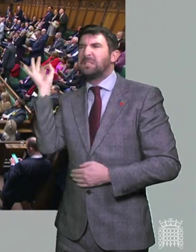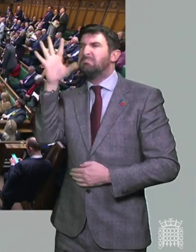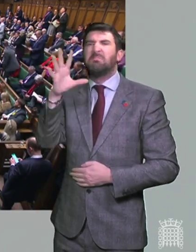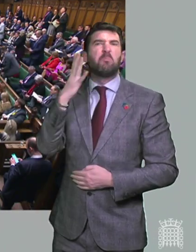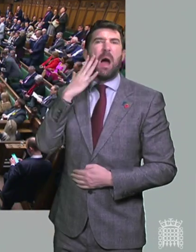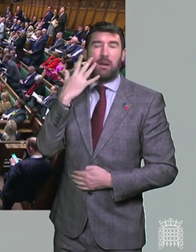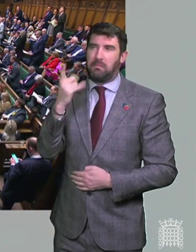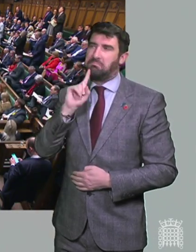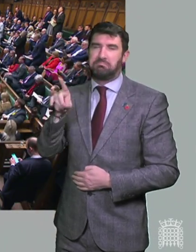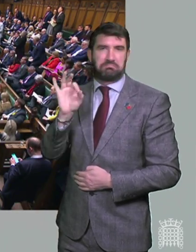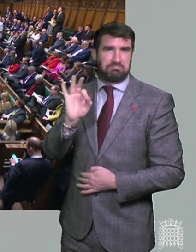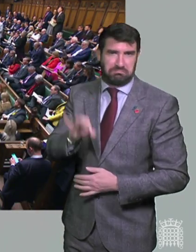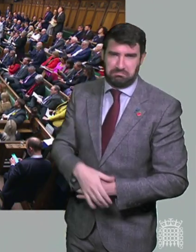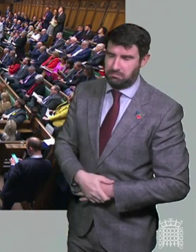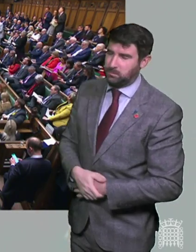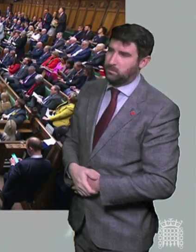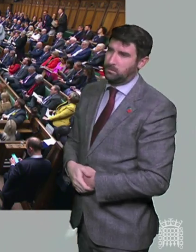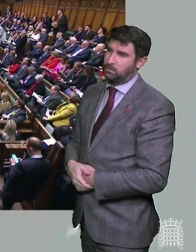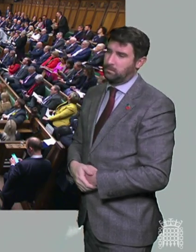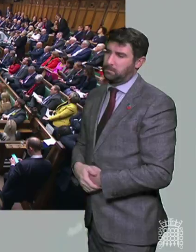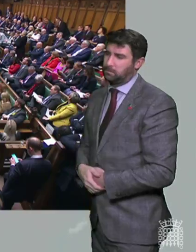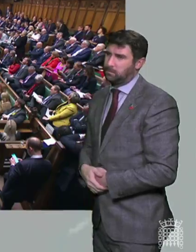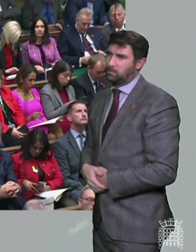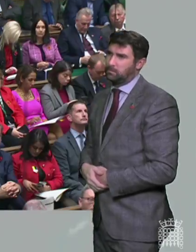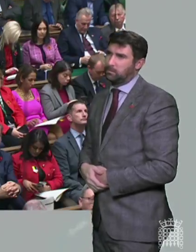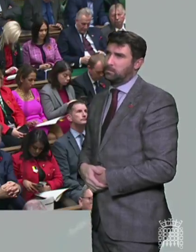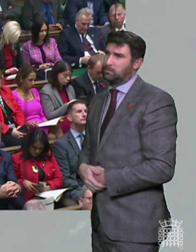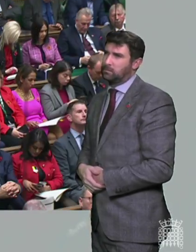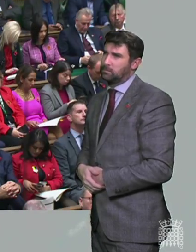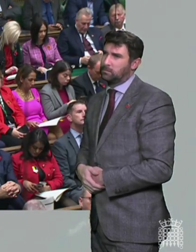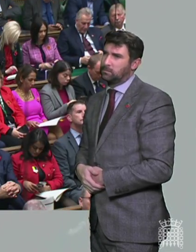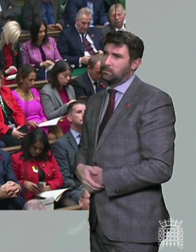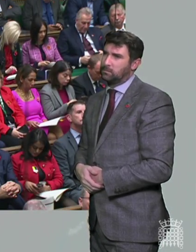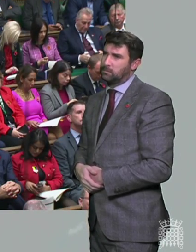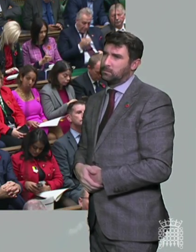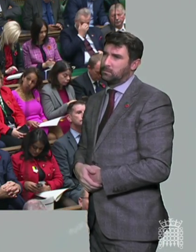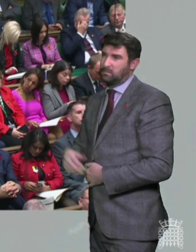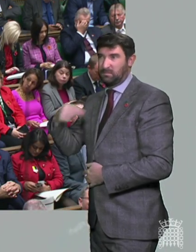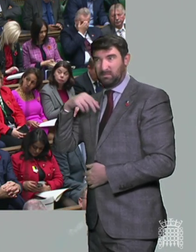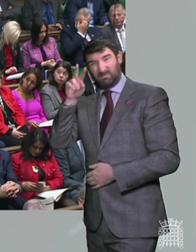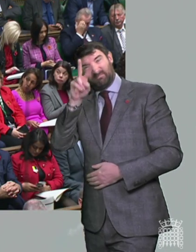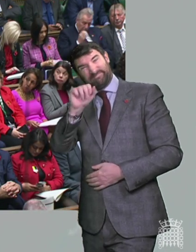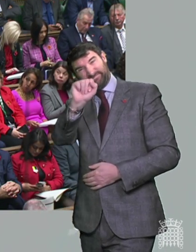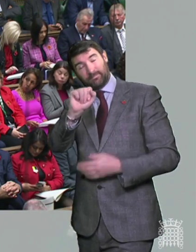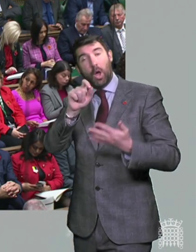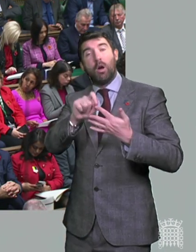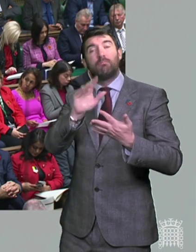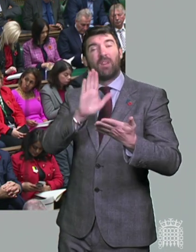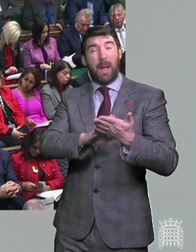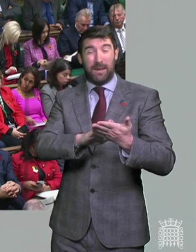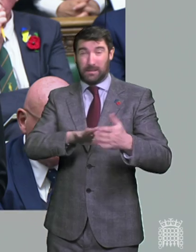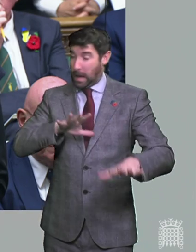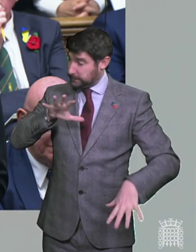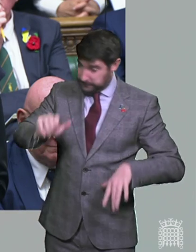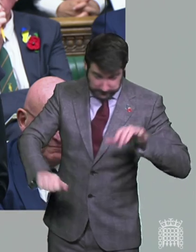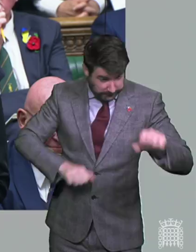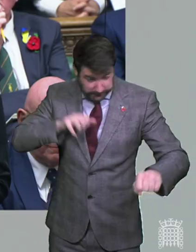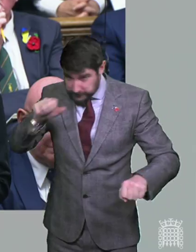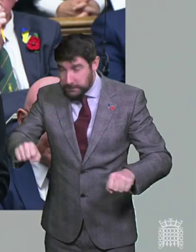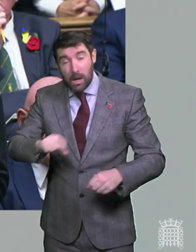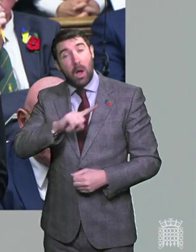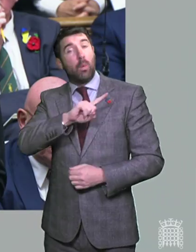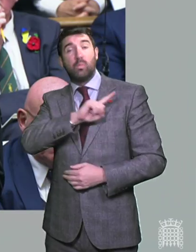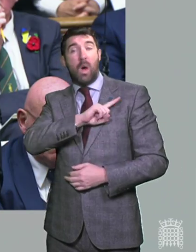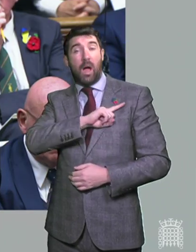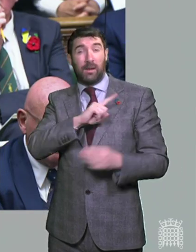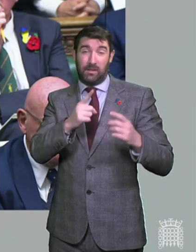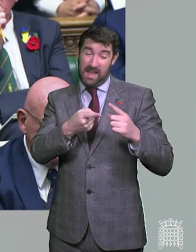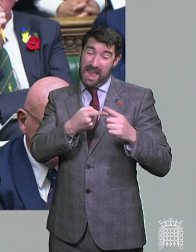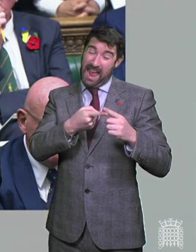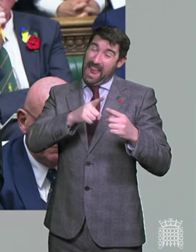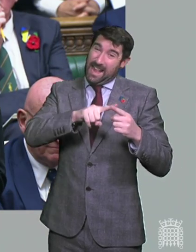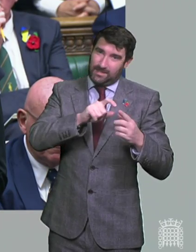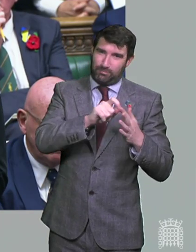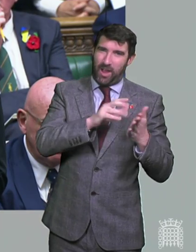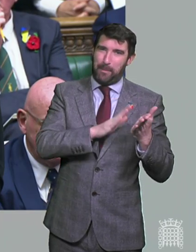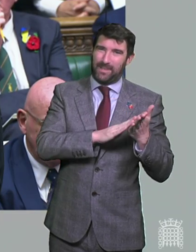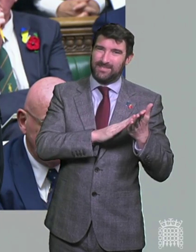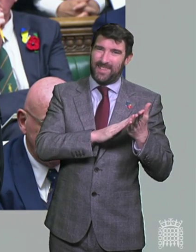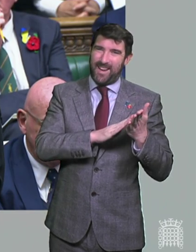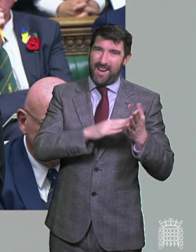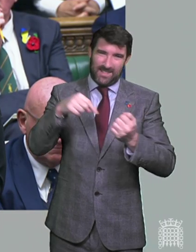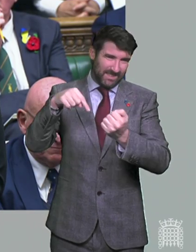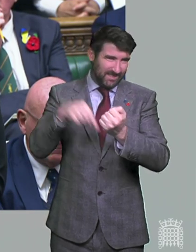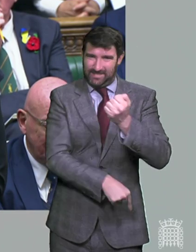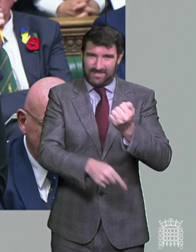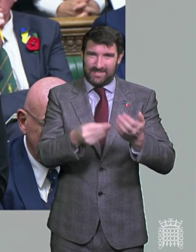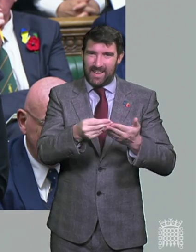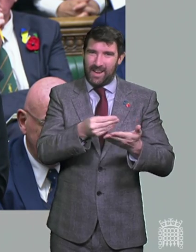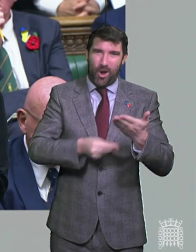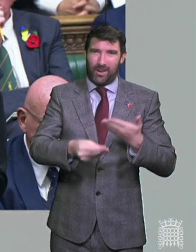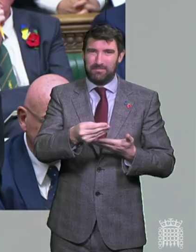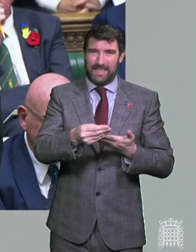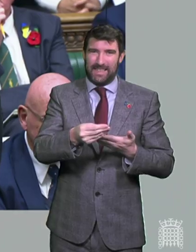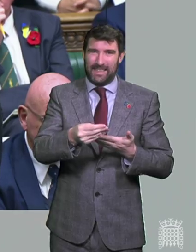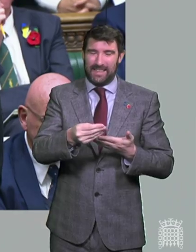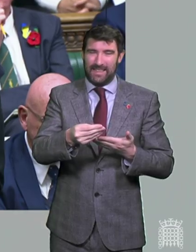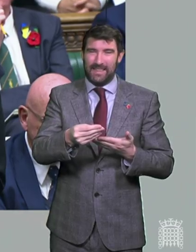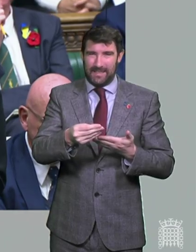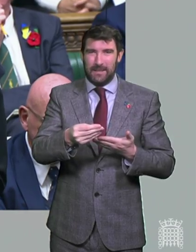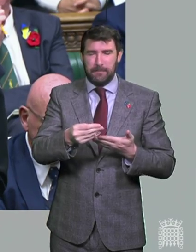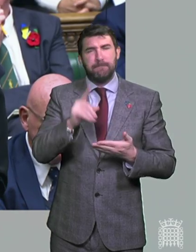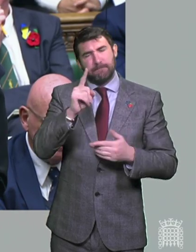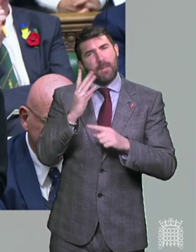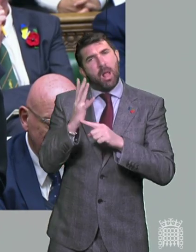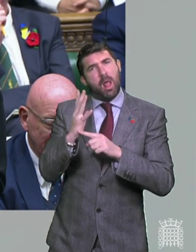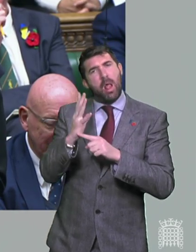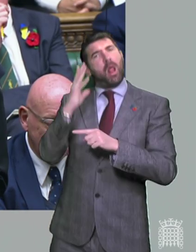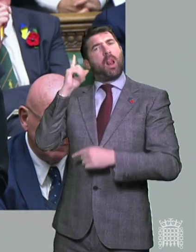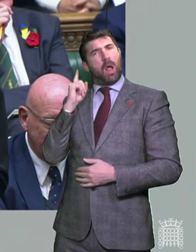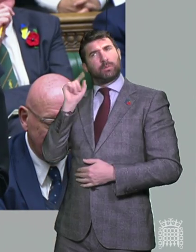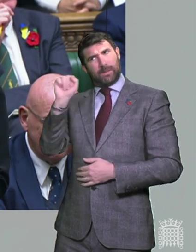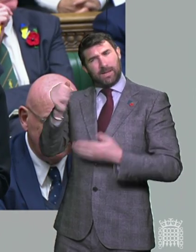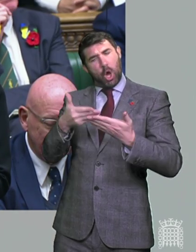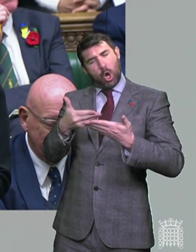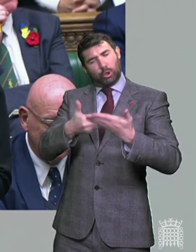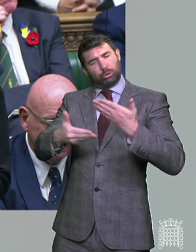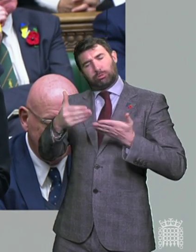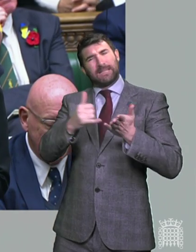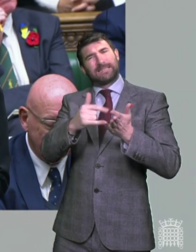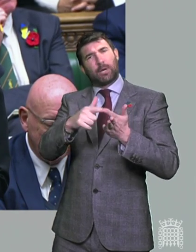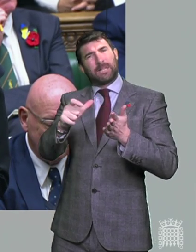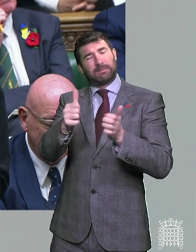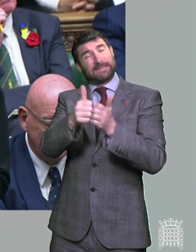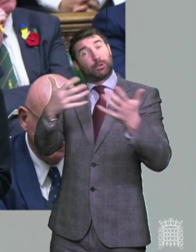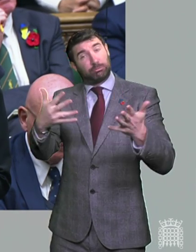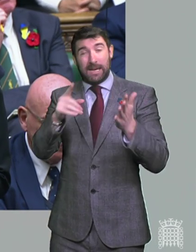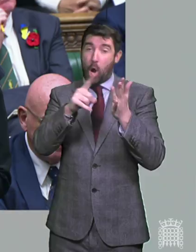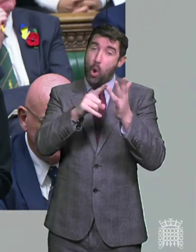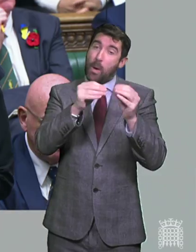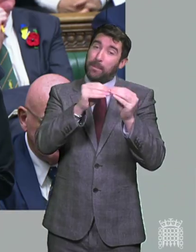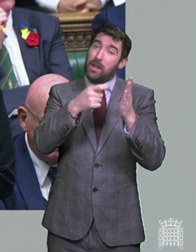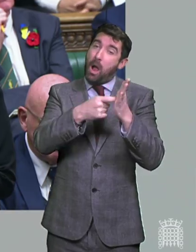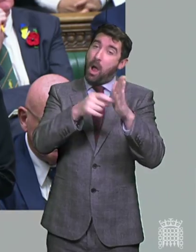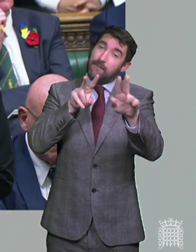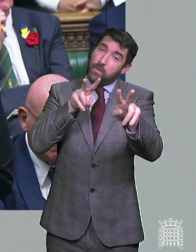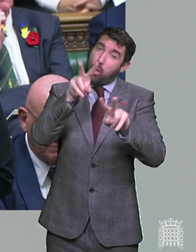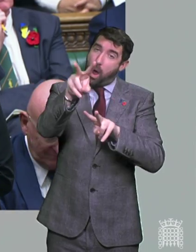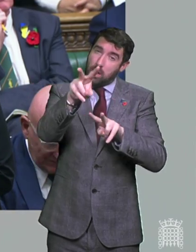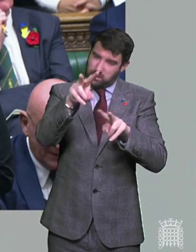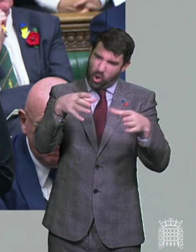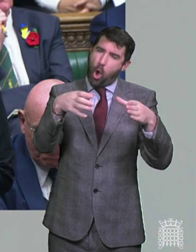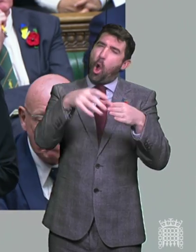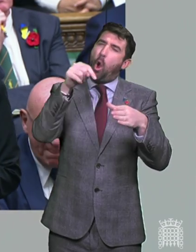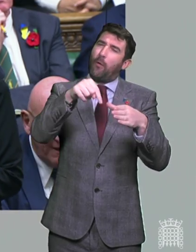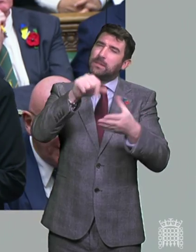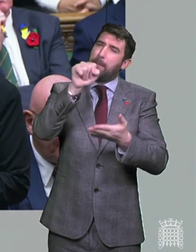Diolch, Mr Llefarydd. The Prime Minister is struggling to rebuild the Tories’ ruined economic credibility after his predecessor scorned the Office for Budget Responsibility, but in a Bloomberg interview just last week, his International Trade Secretary disputed OBR forecasts that trade will be 15% lower because of Brexit.